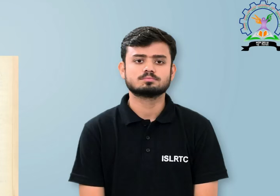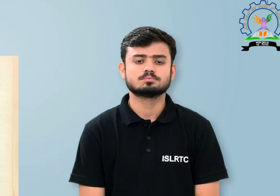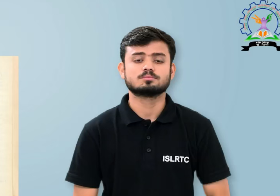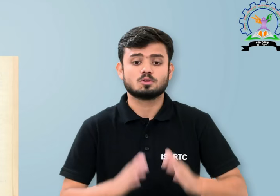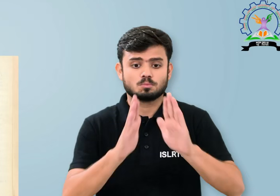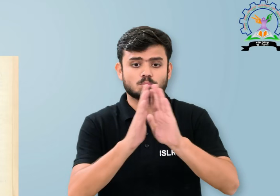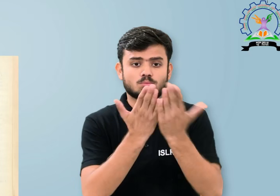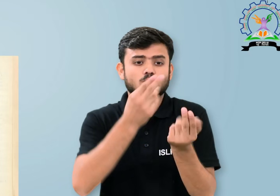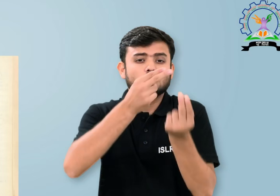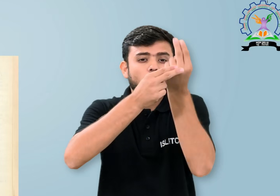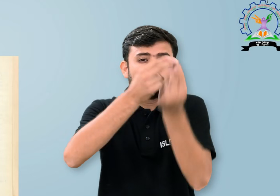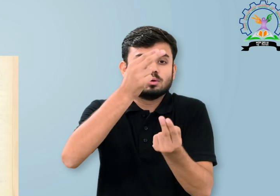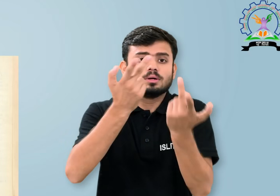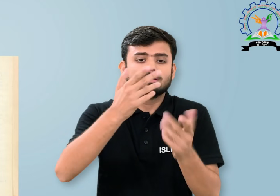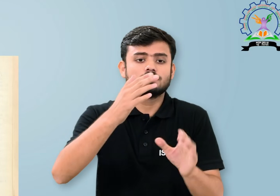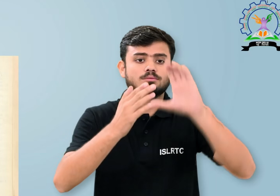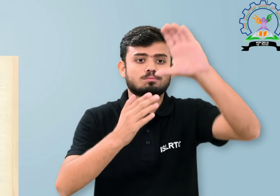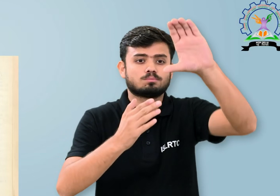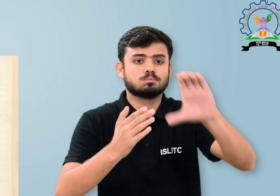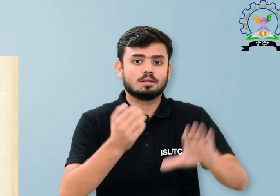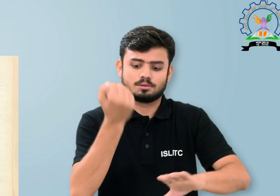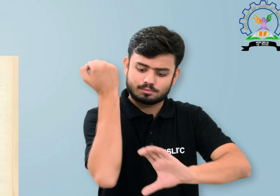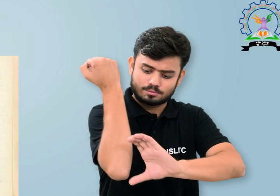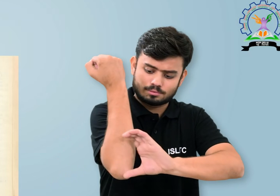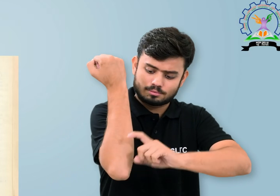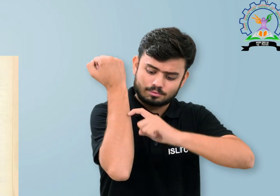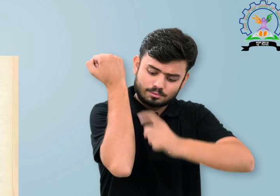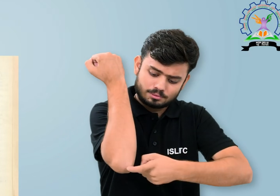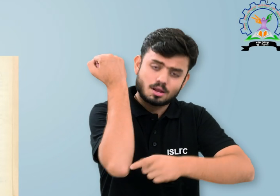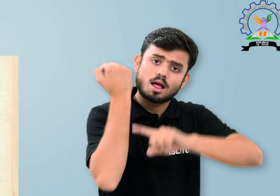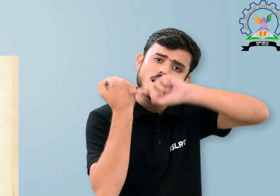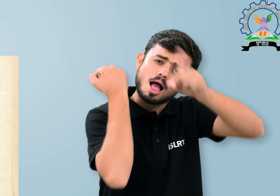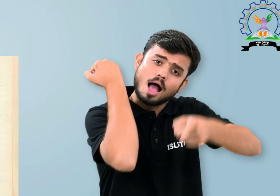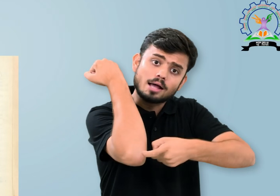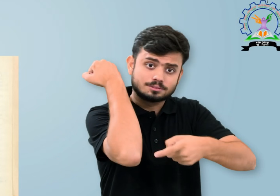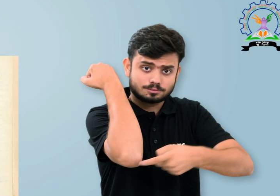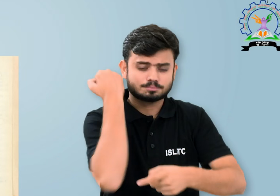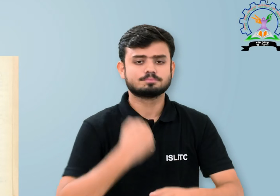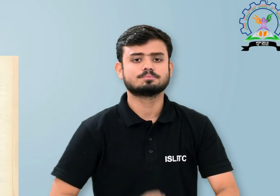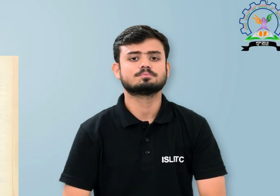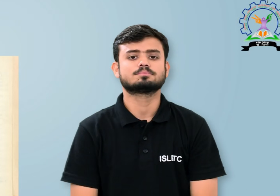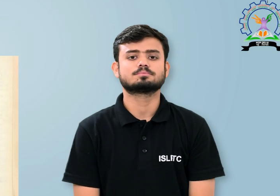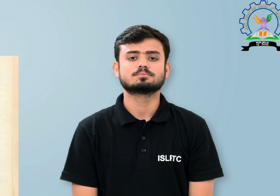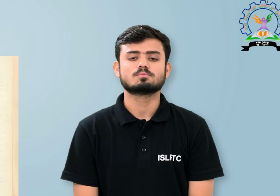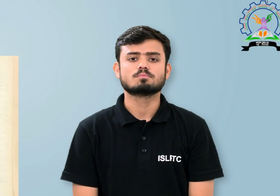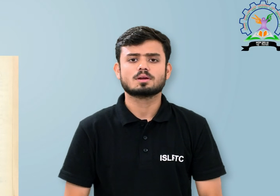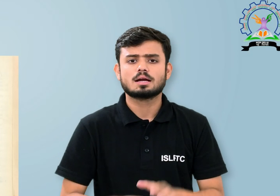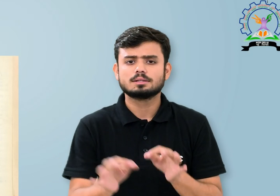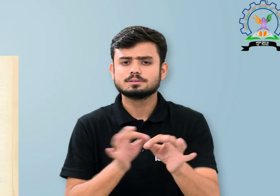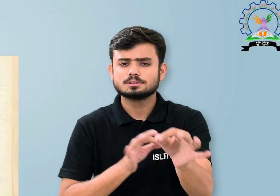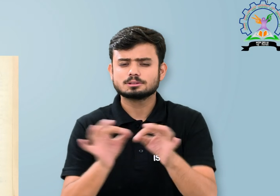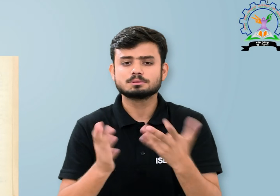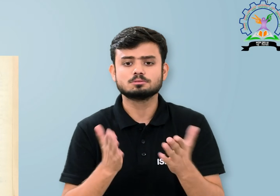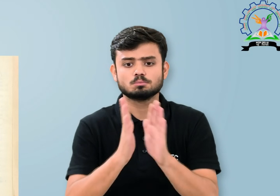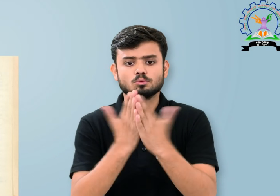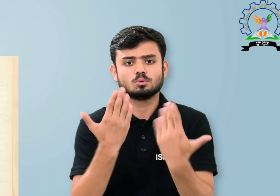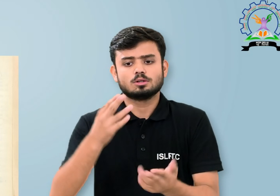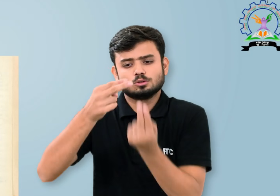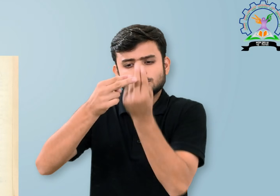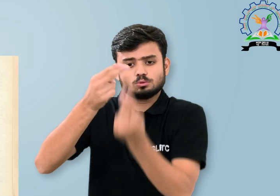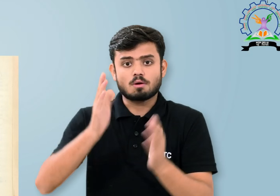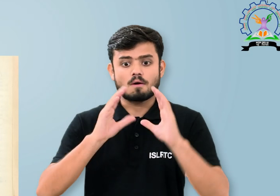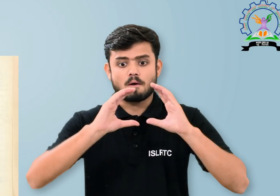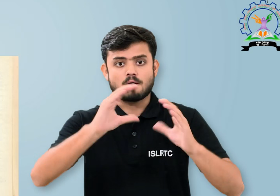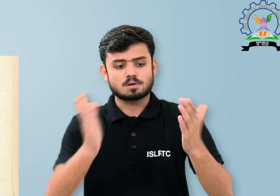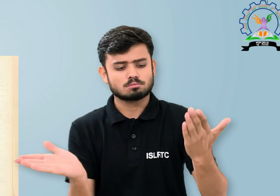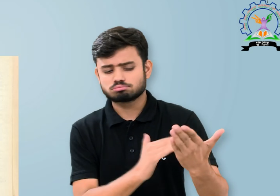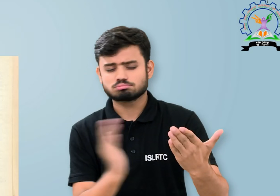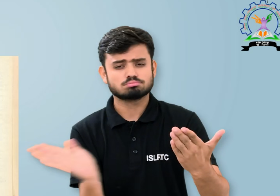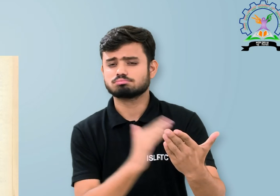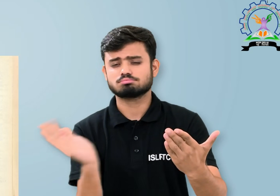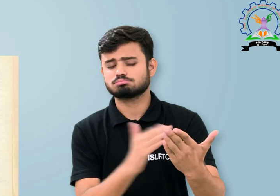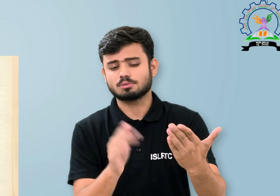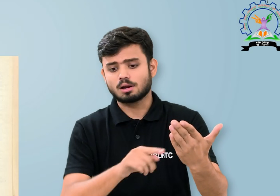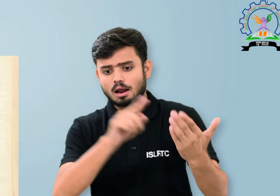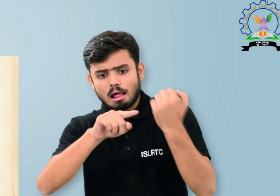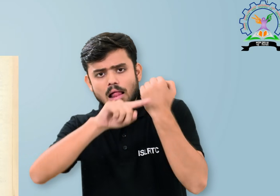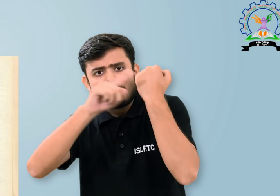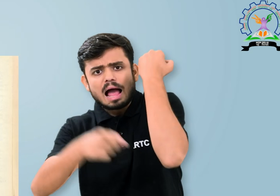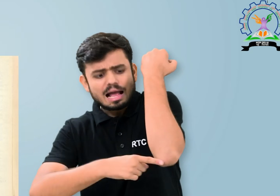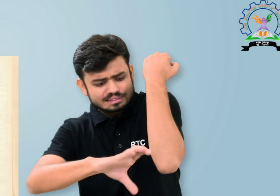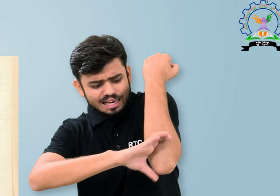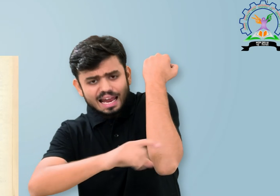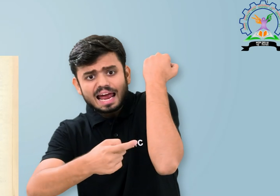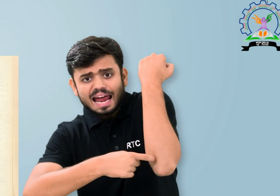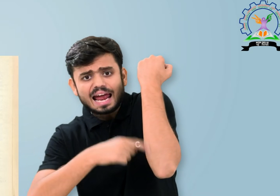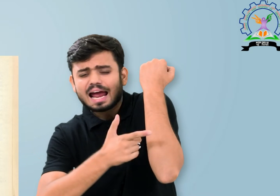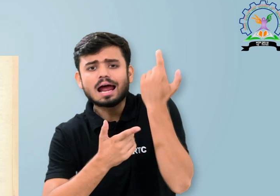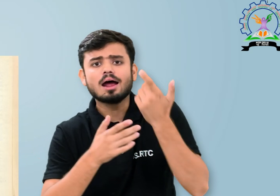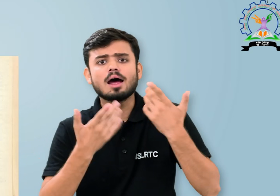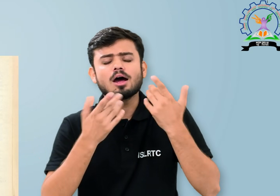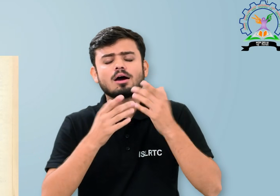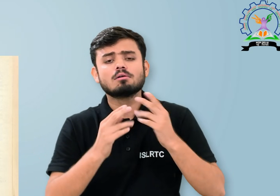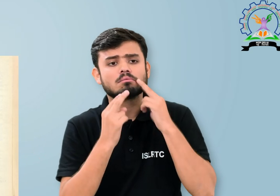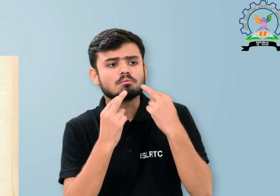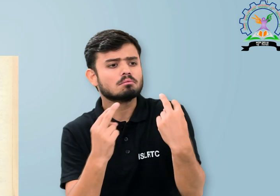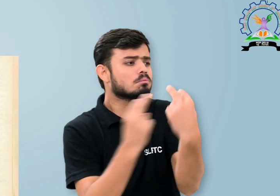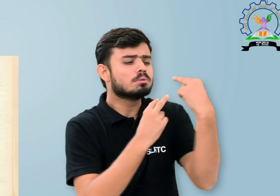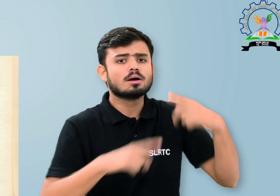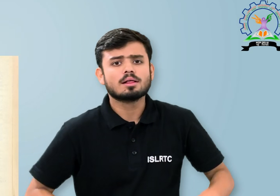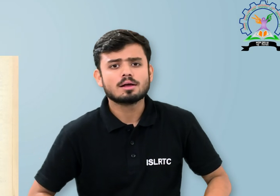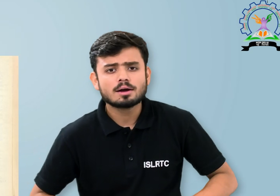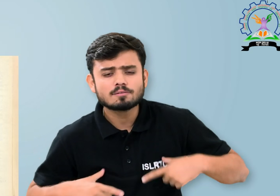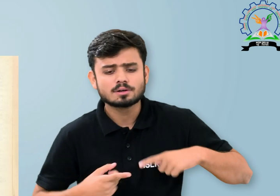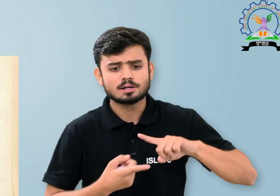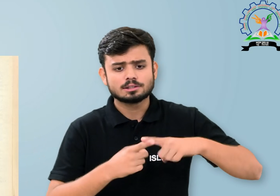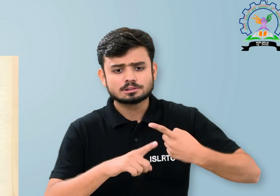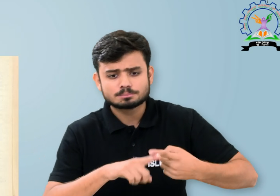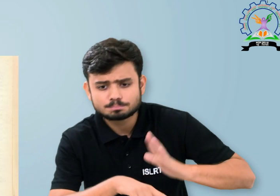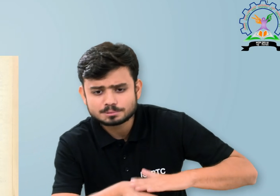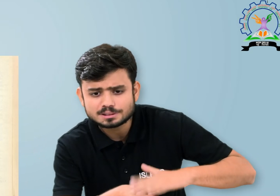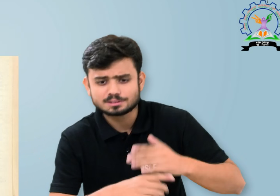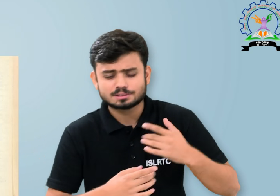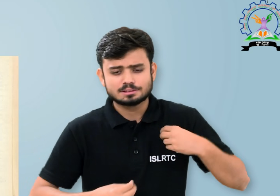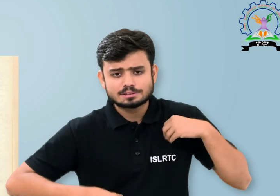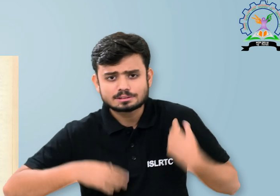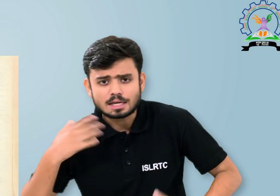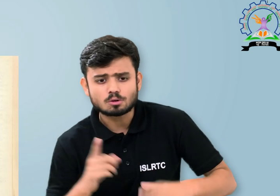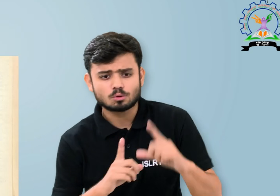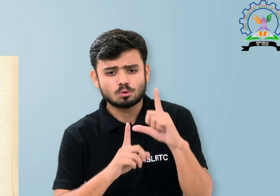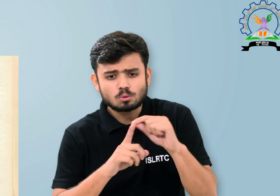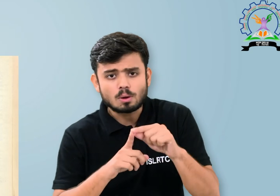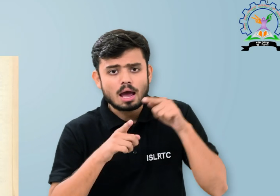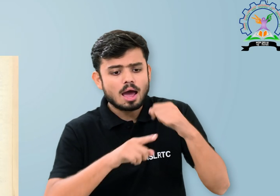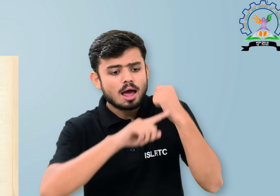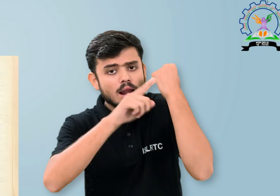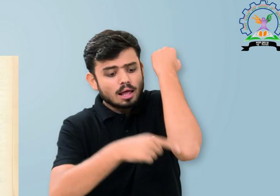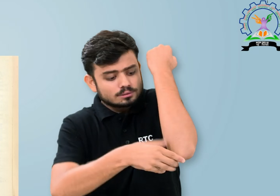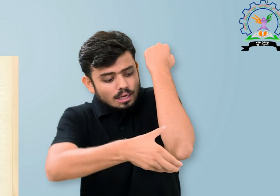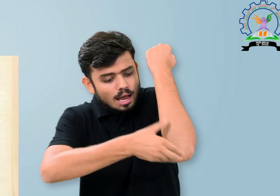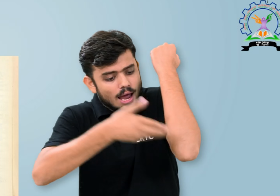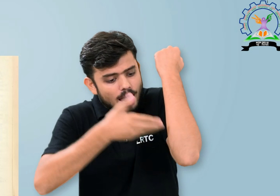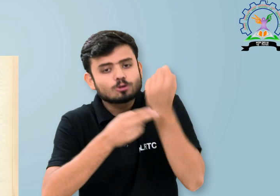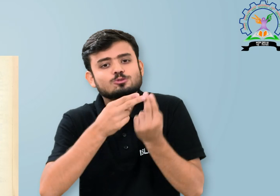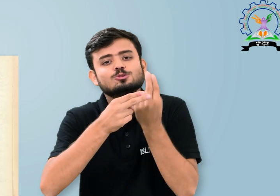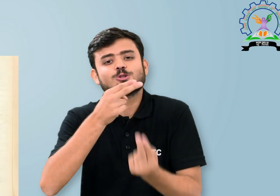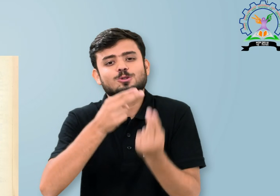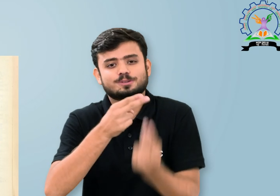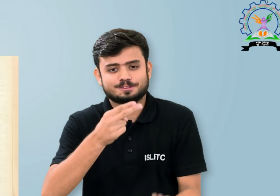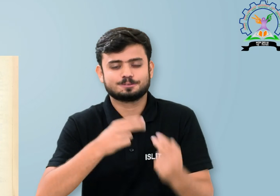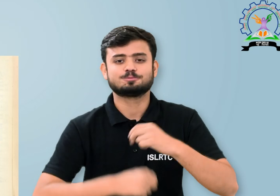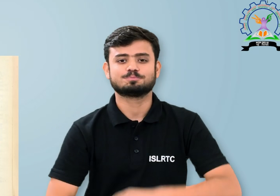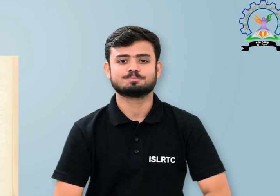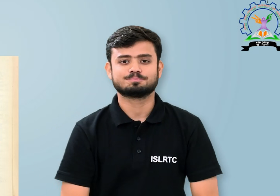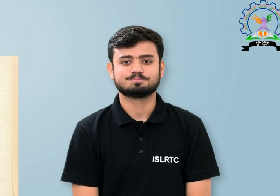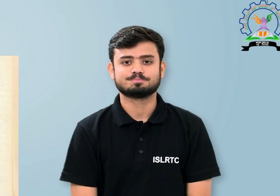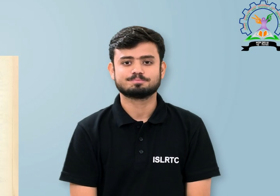Epilogue An epilogue is a concluding section at the end of a literary work, such as a book, play, or poem. It serves to provide closure, reflect on the events of the main narrative, or offer additional insights into the characters' futures.